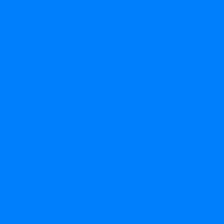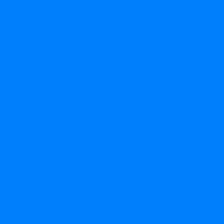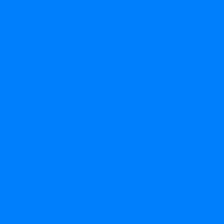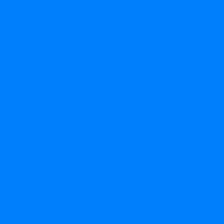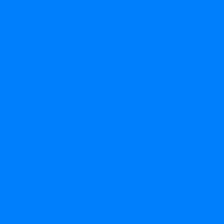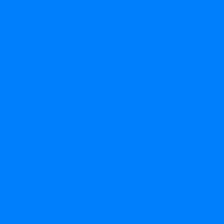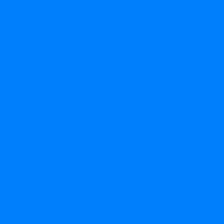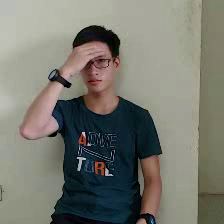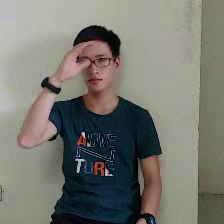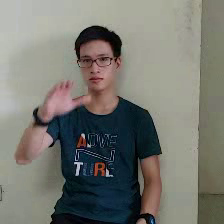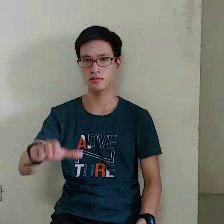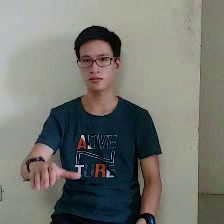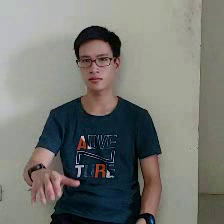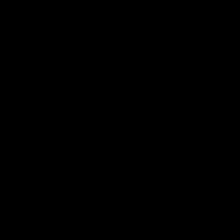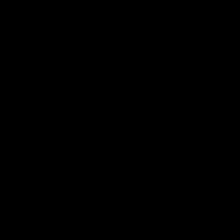Áp dụng